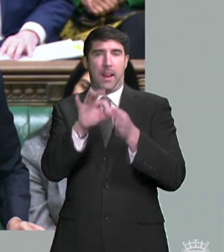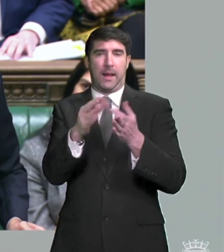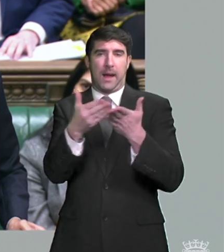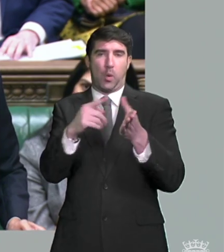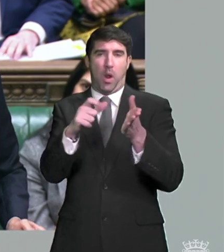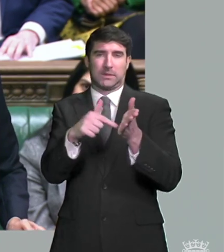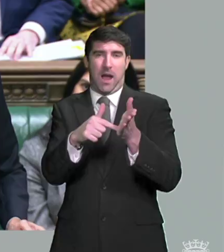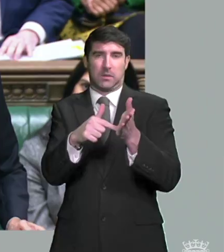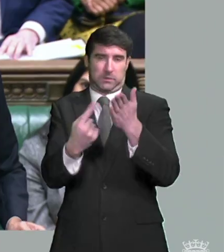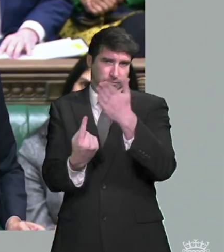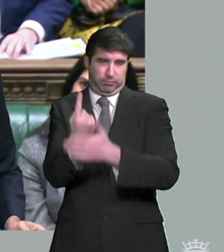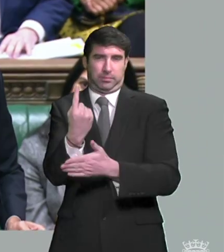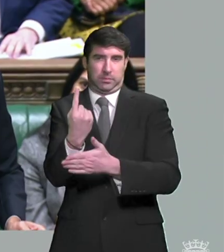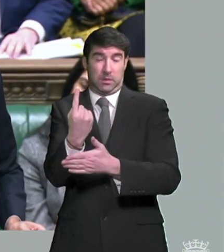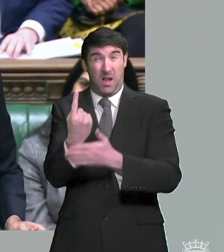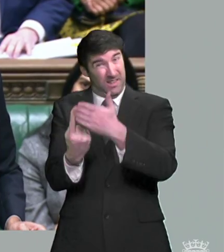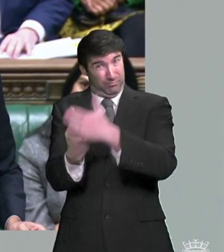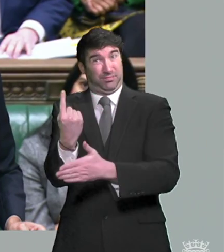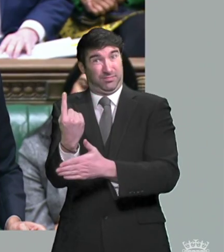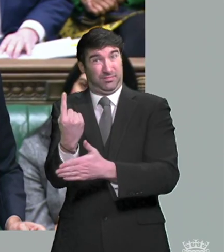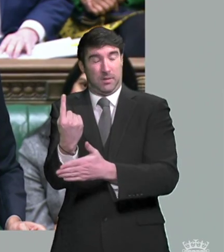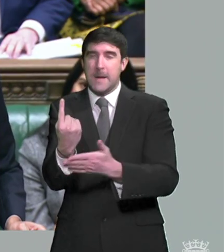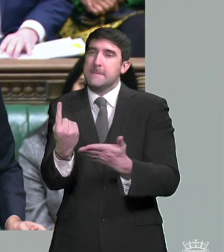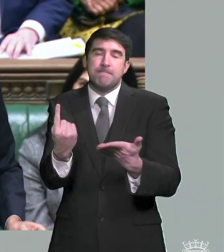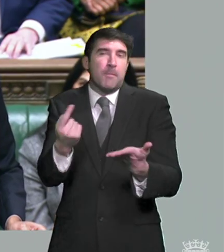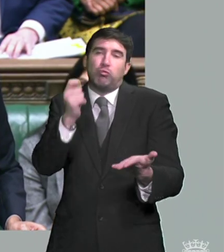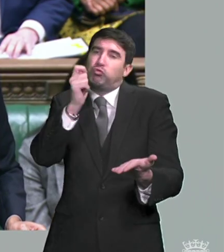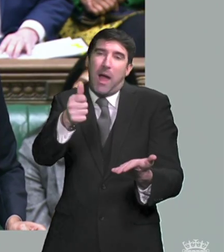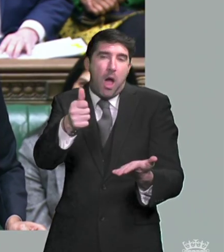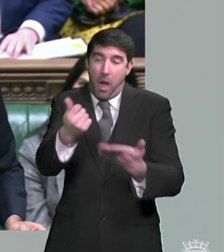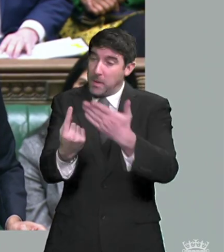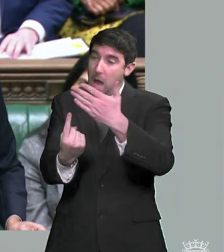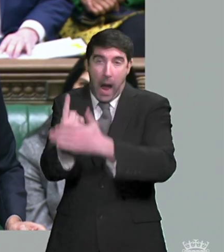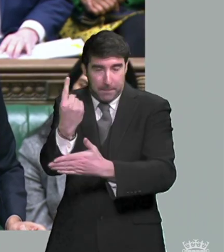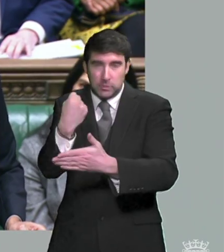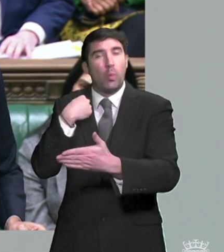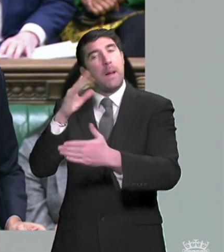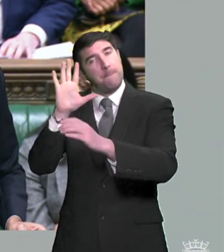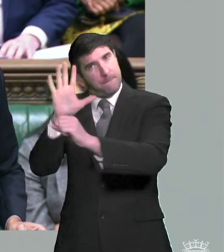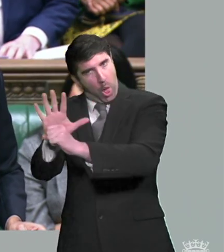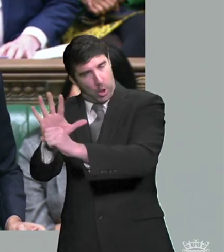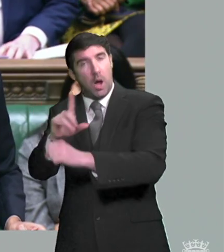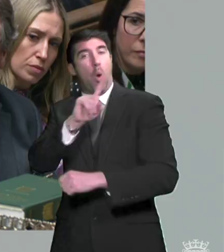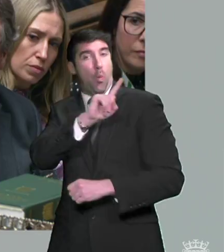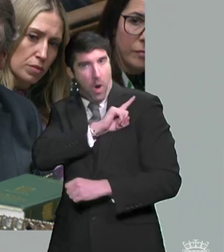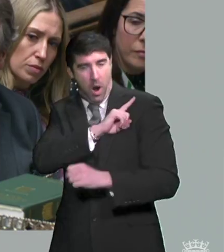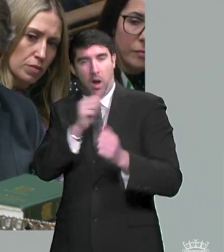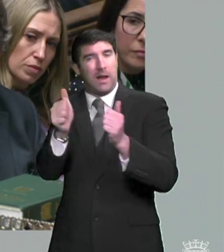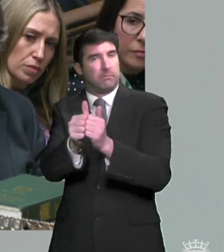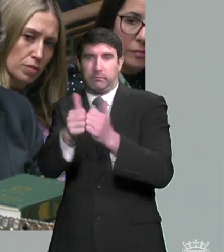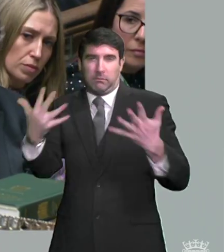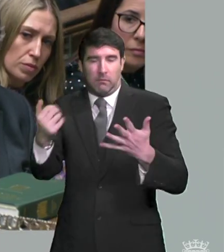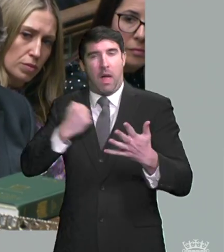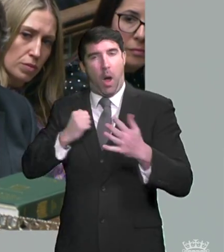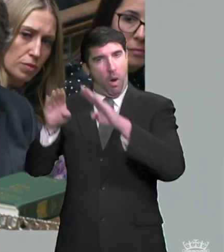In those exceptional circumstances, the Scottish Secretary has regretfully taken the decision to block passage of the legislation.